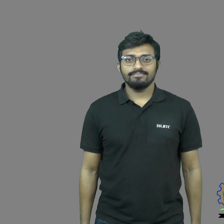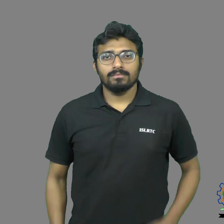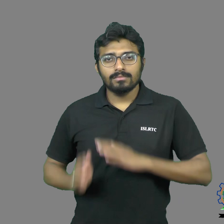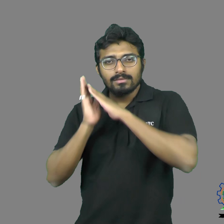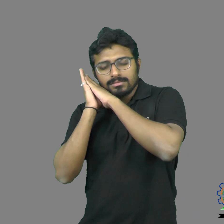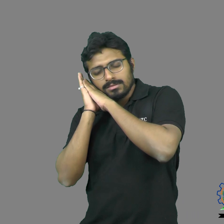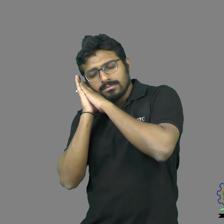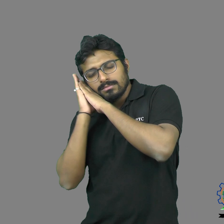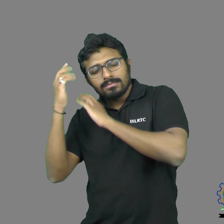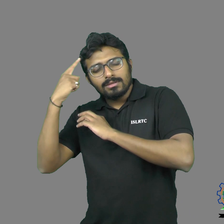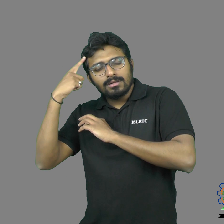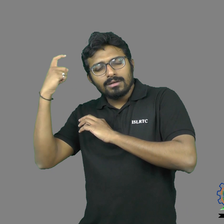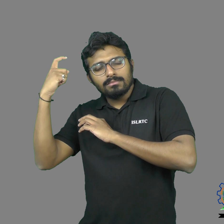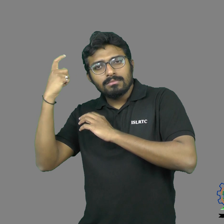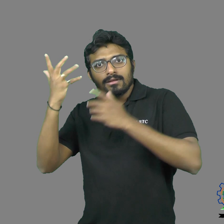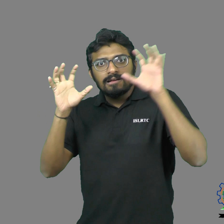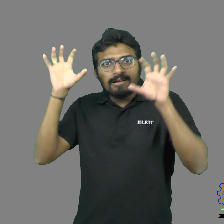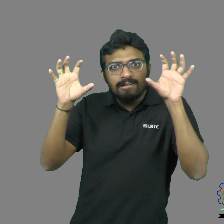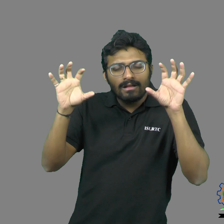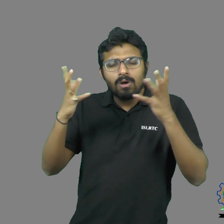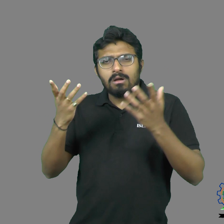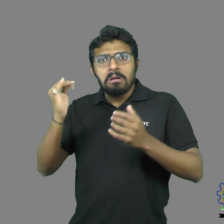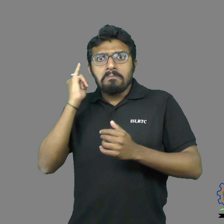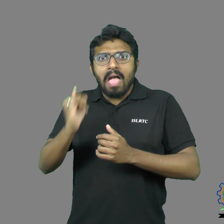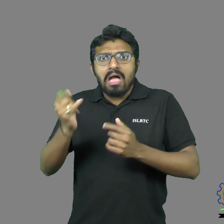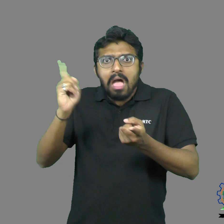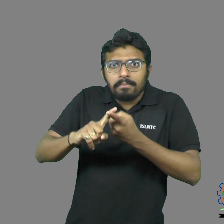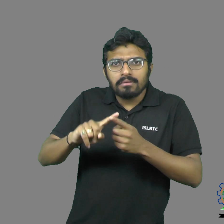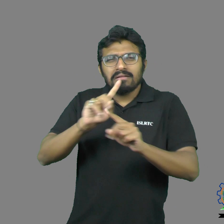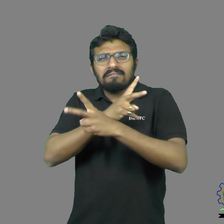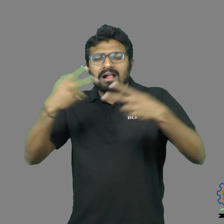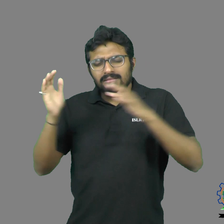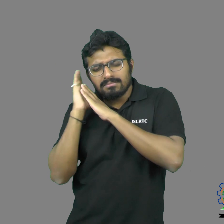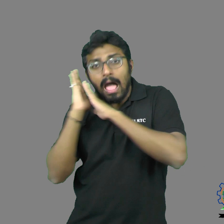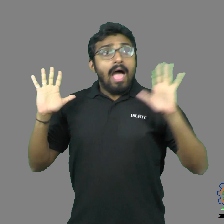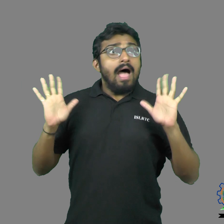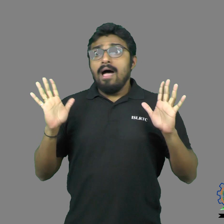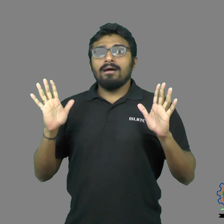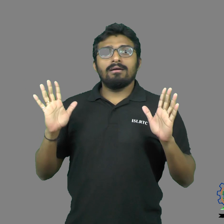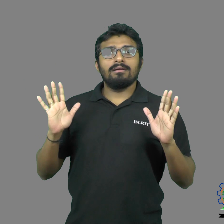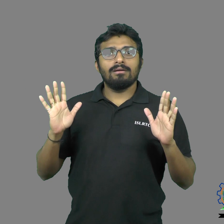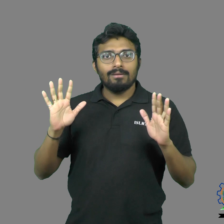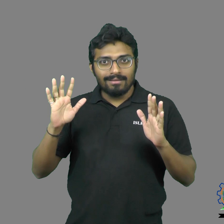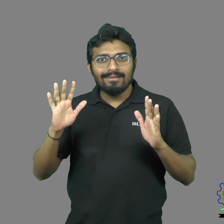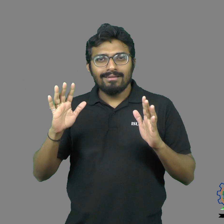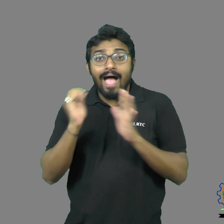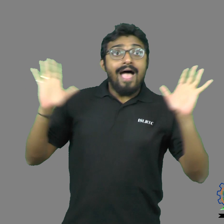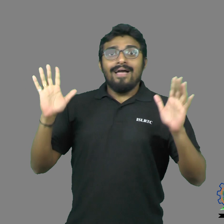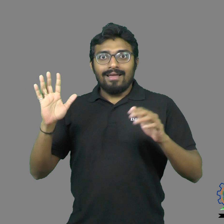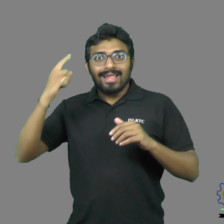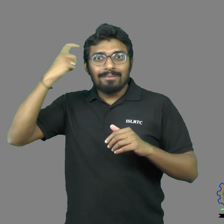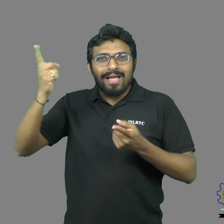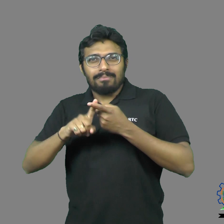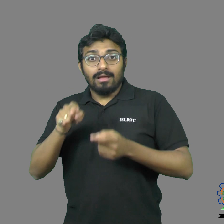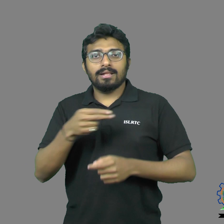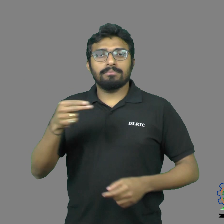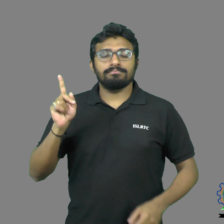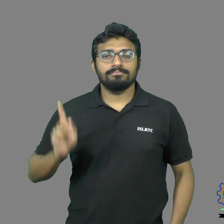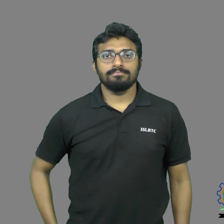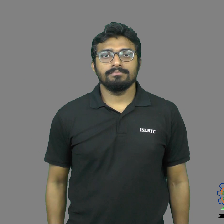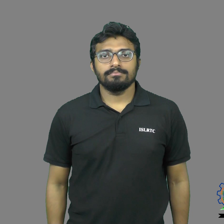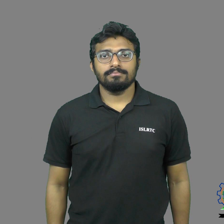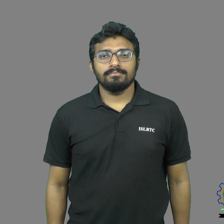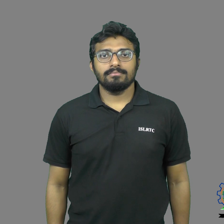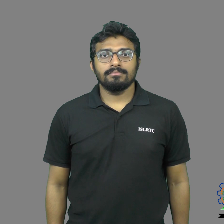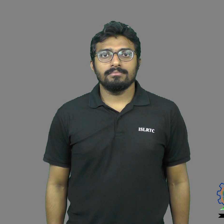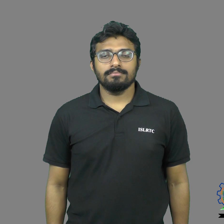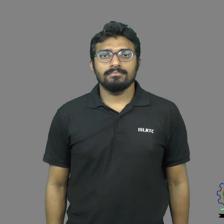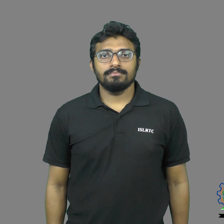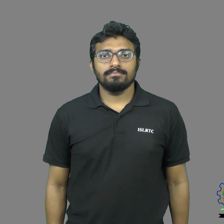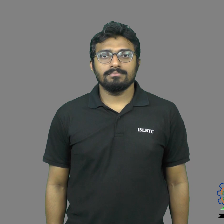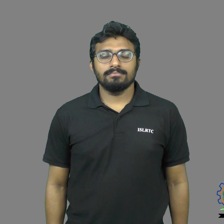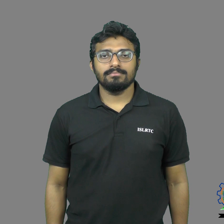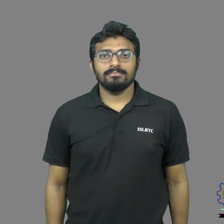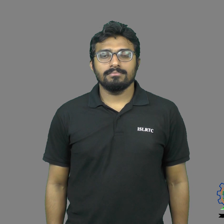Nightmare Bad Dream